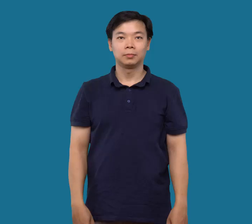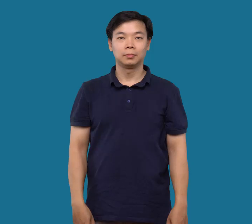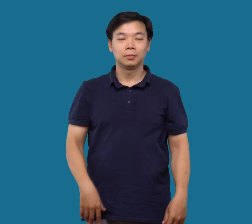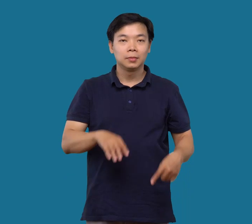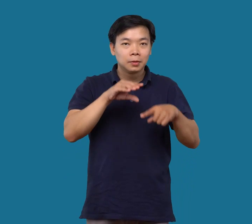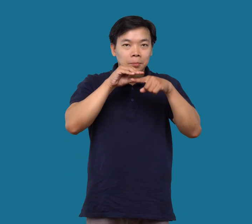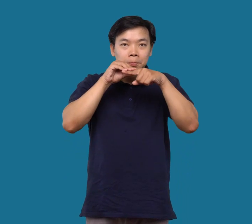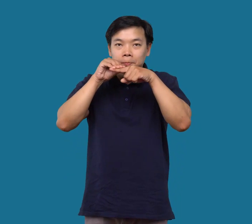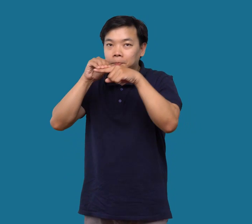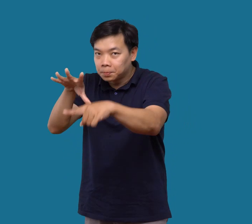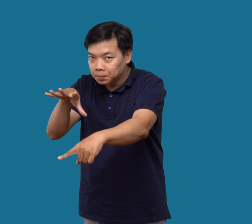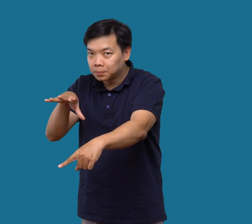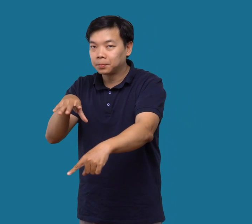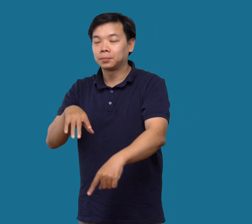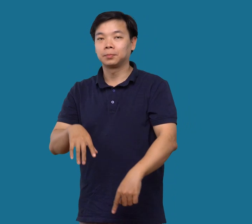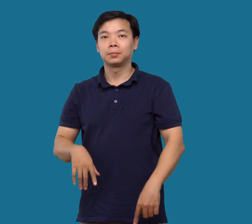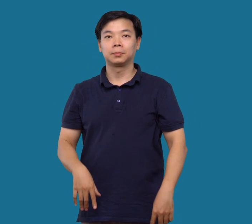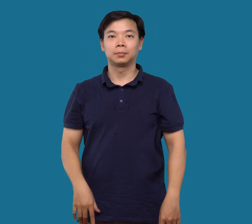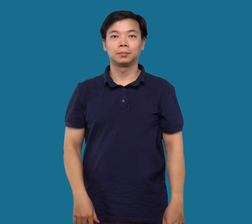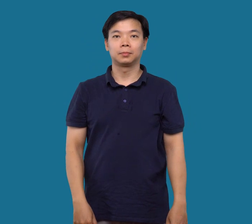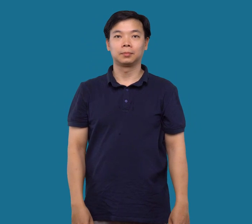thả mồi